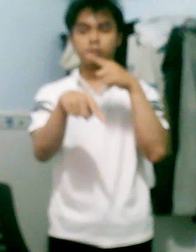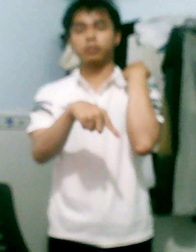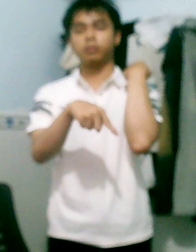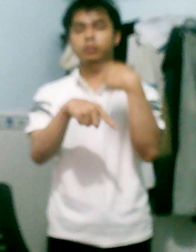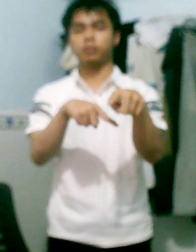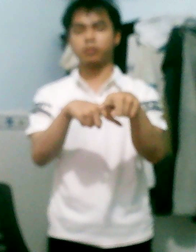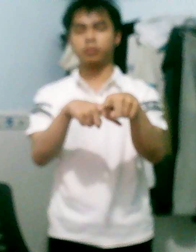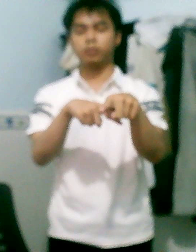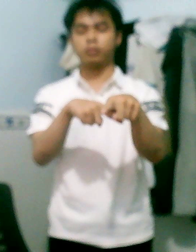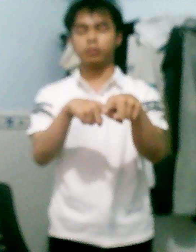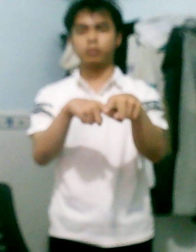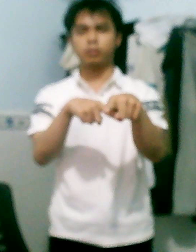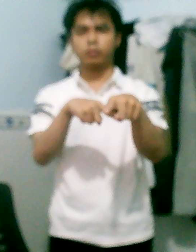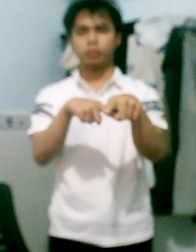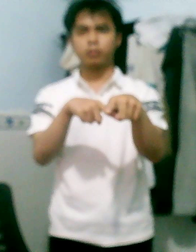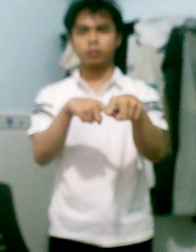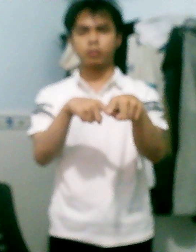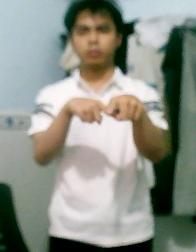phut